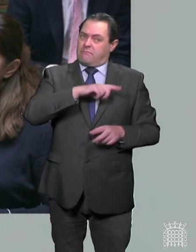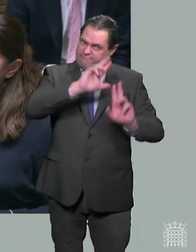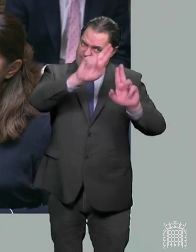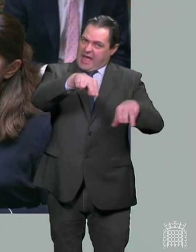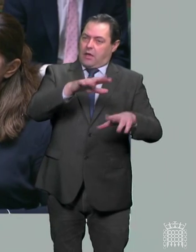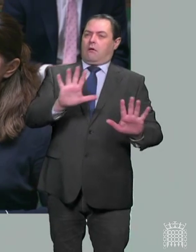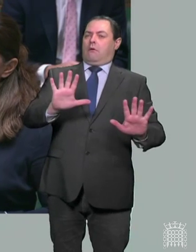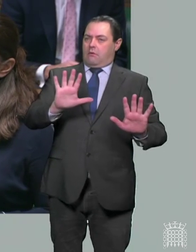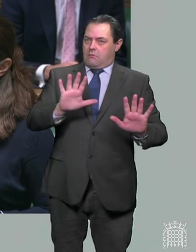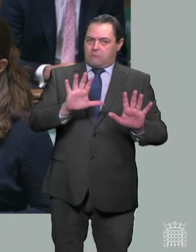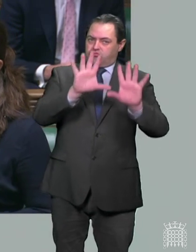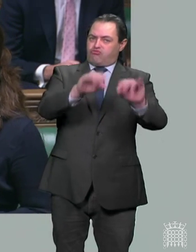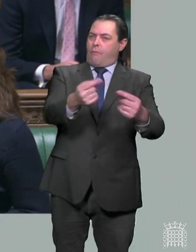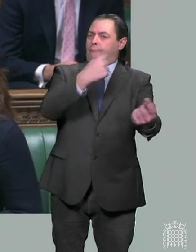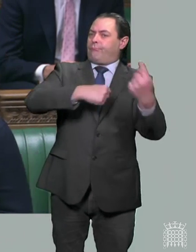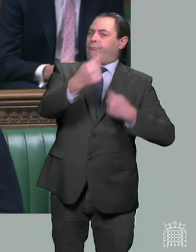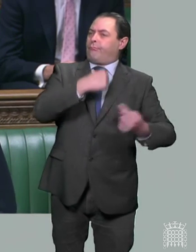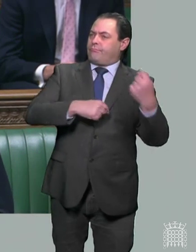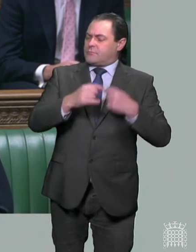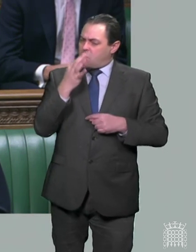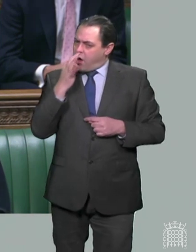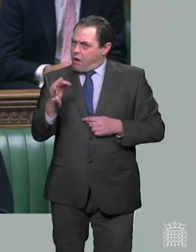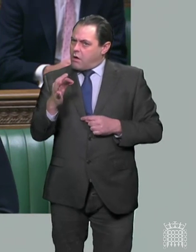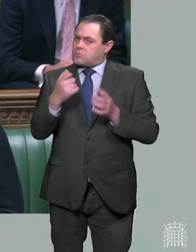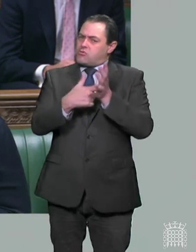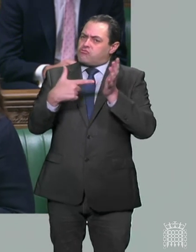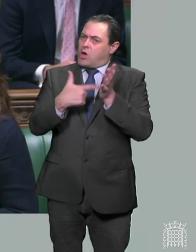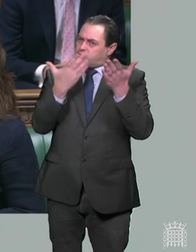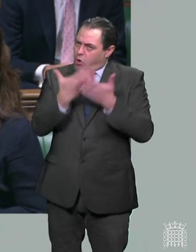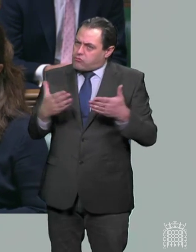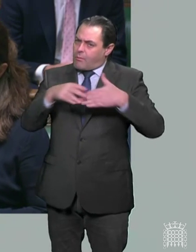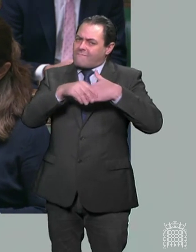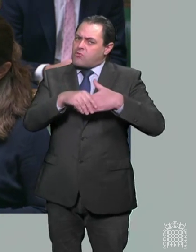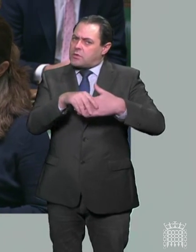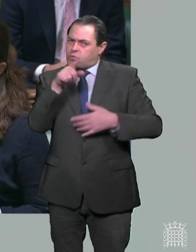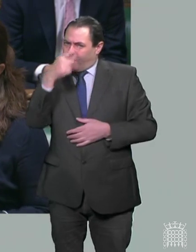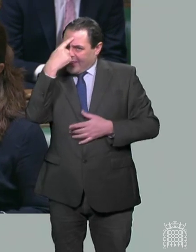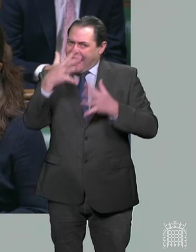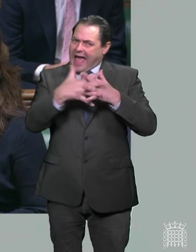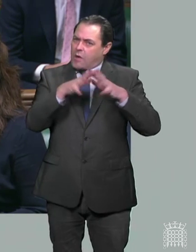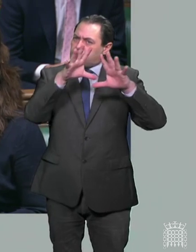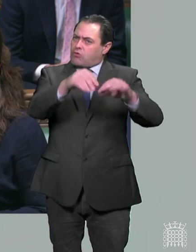I ask my right honourable Friend: what further measures are being considered?